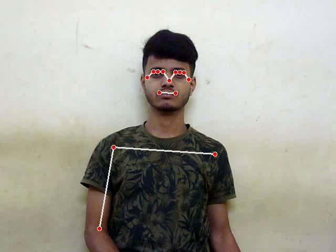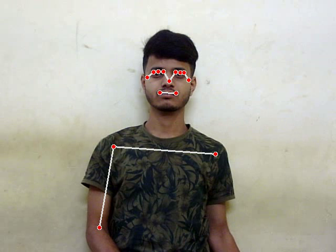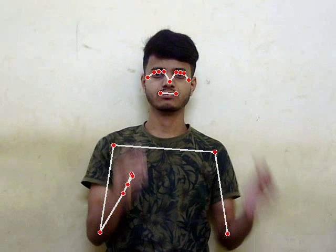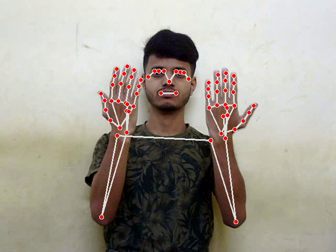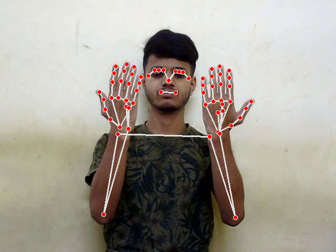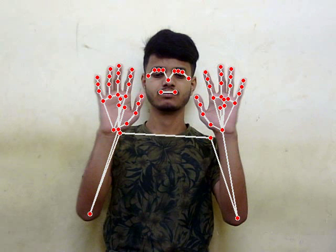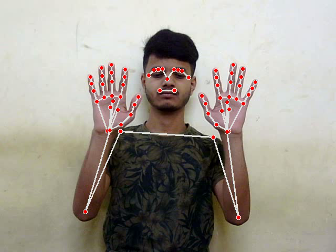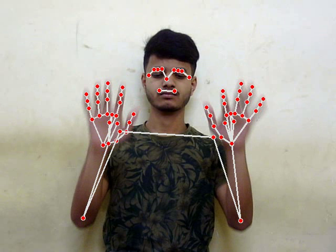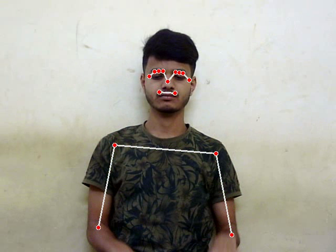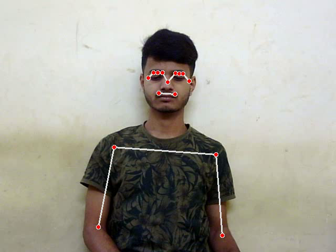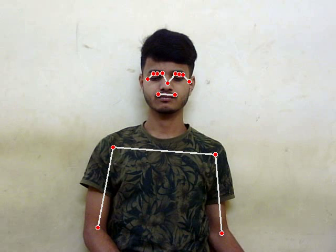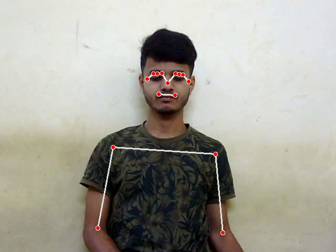do not want